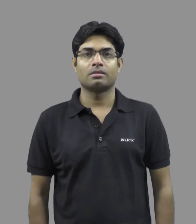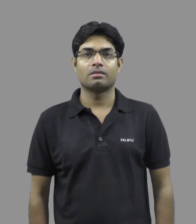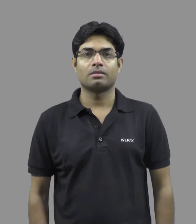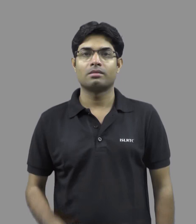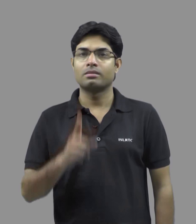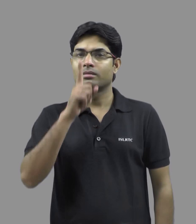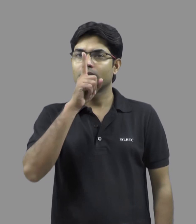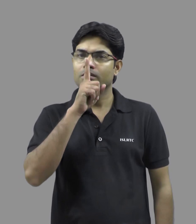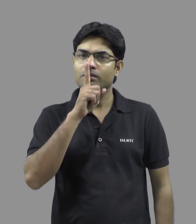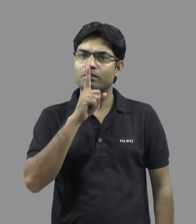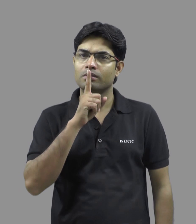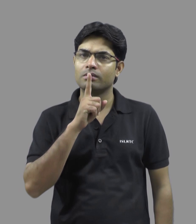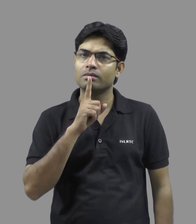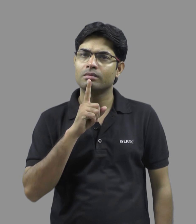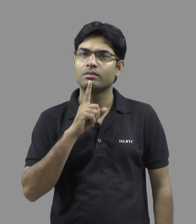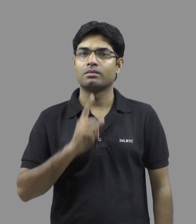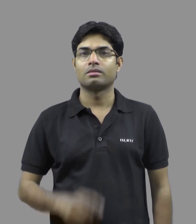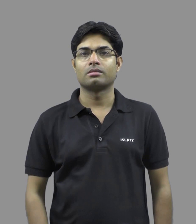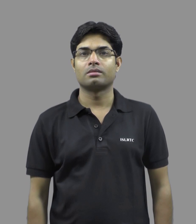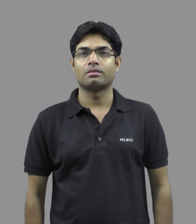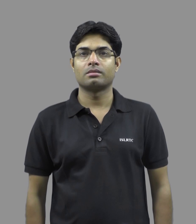Quiet